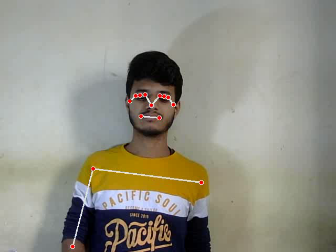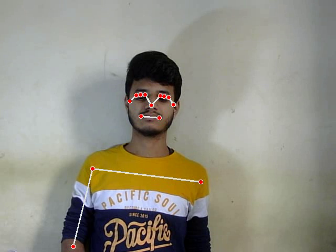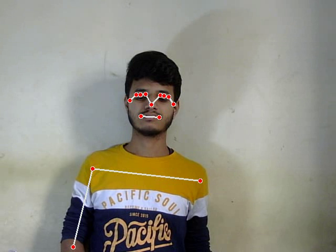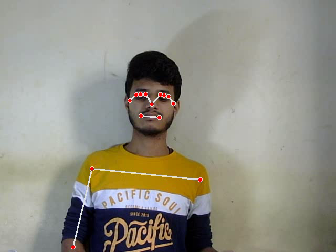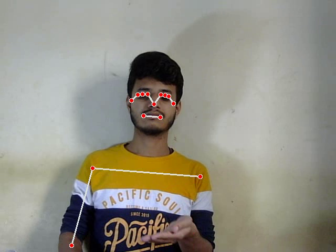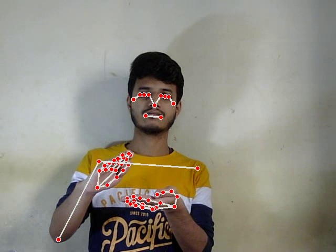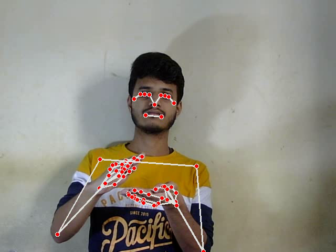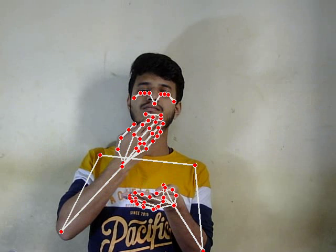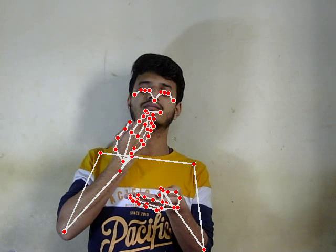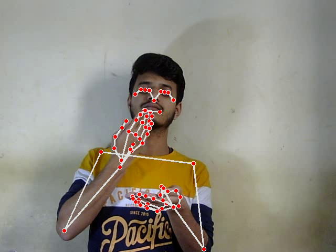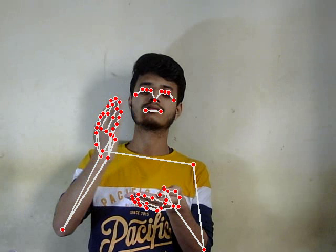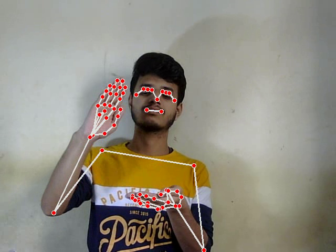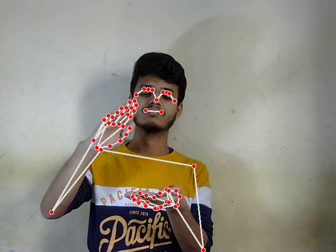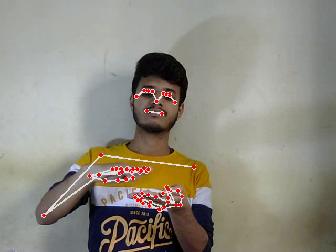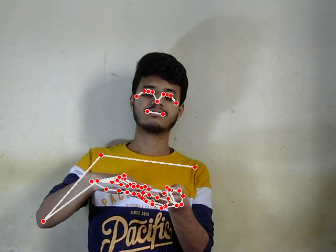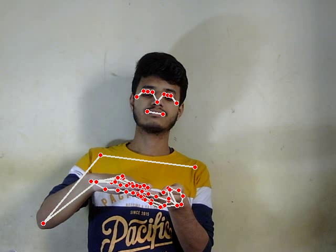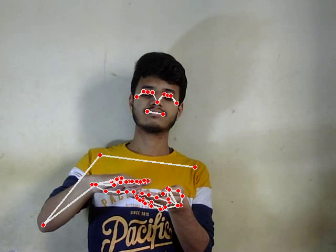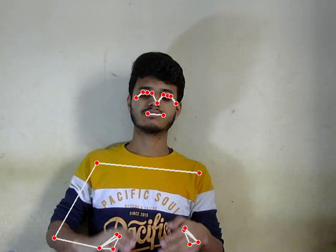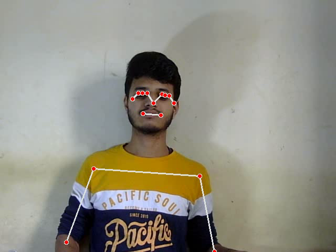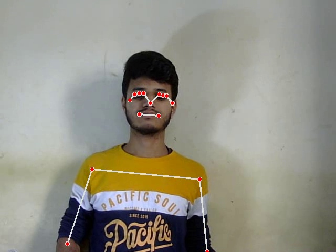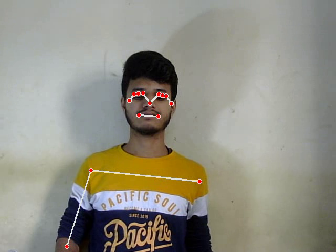bad